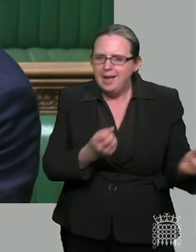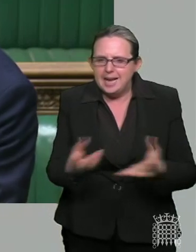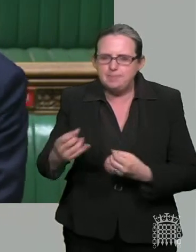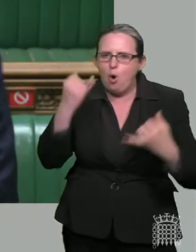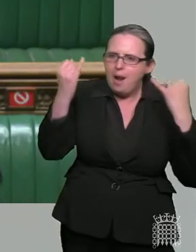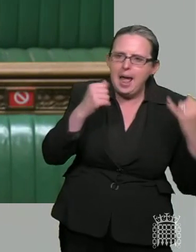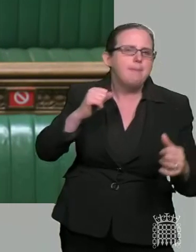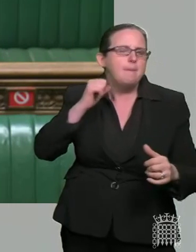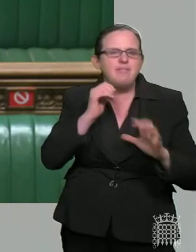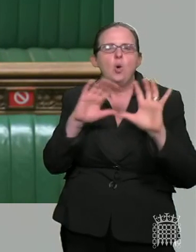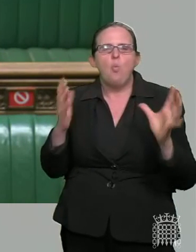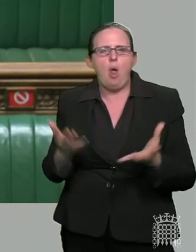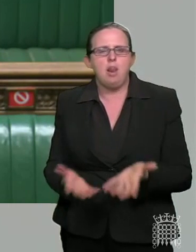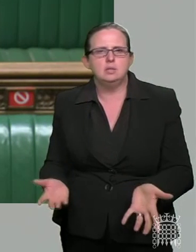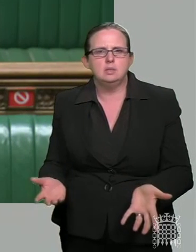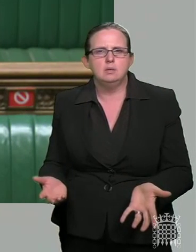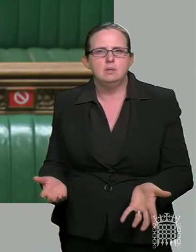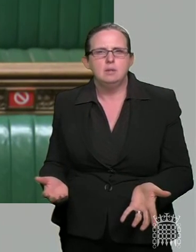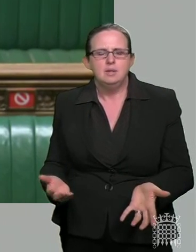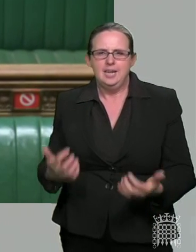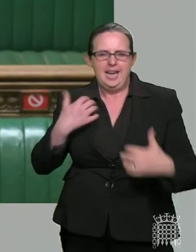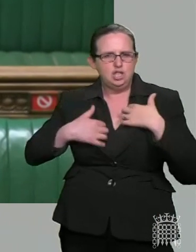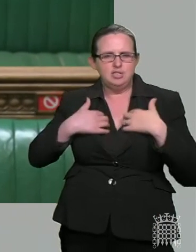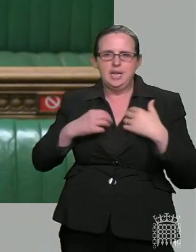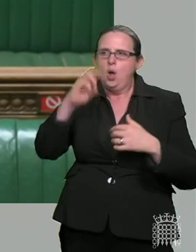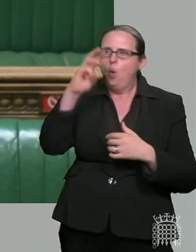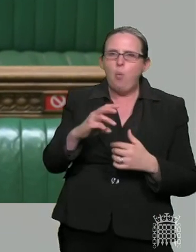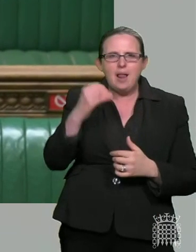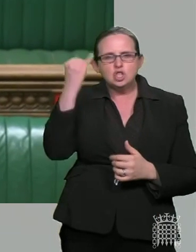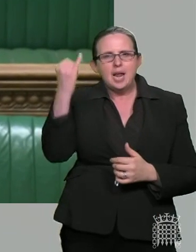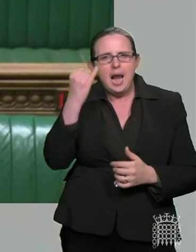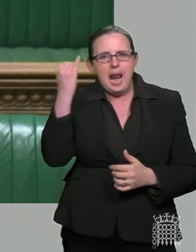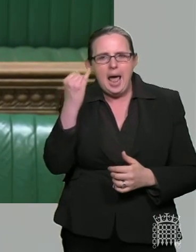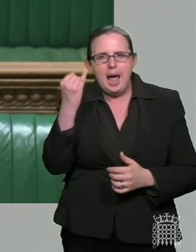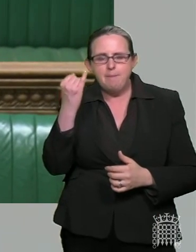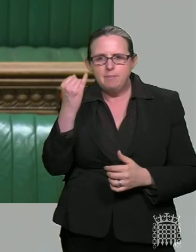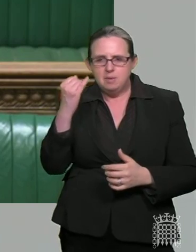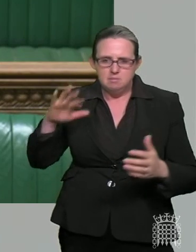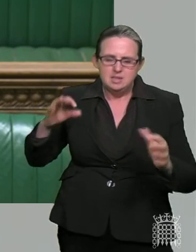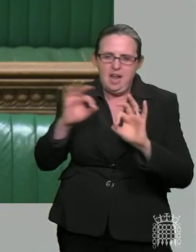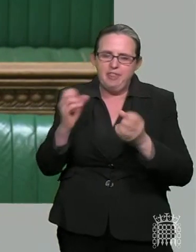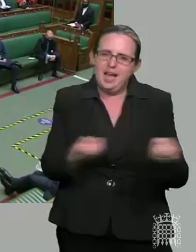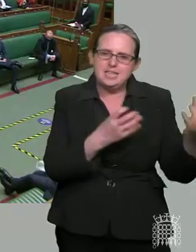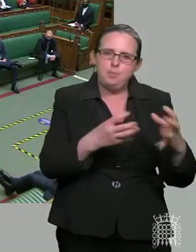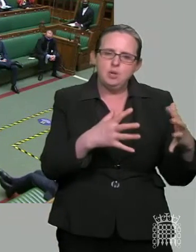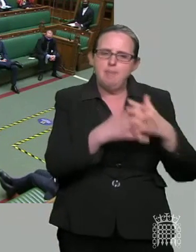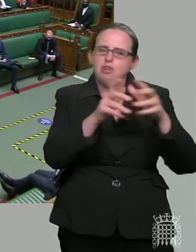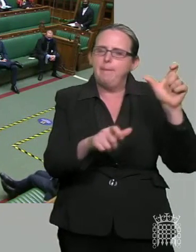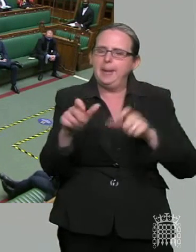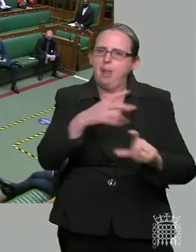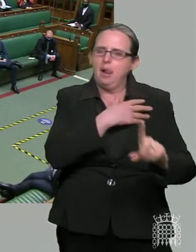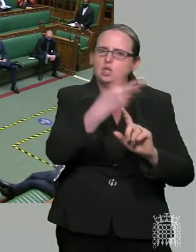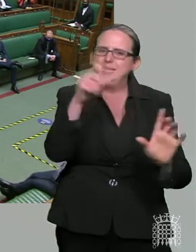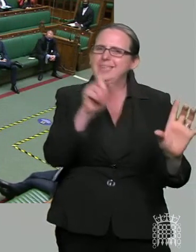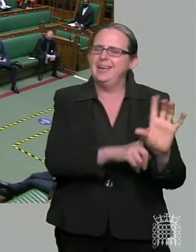Is it not a disgrace that not a single morsel of Welsh lamb has passed the lips of the Americans in the past 20 years or more?